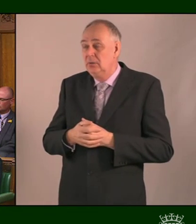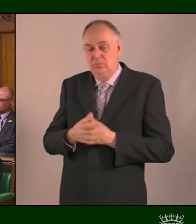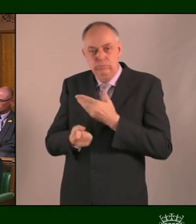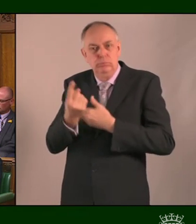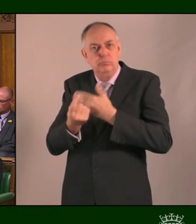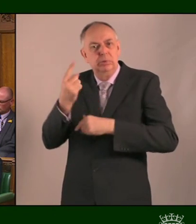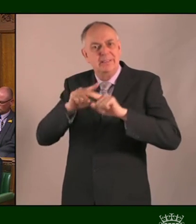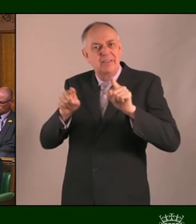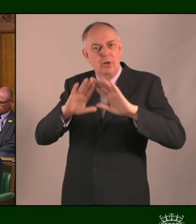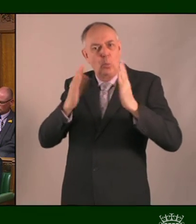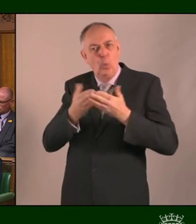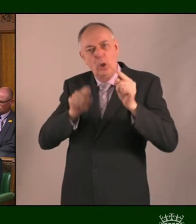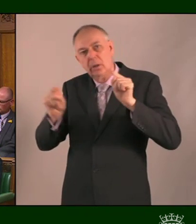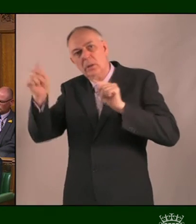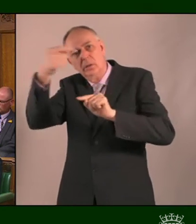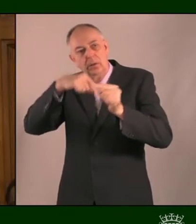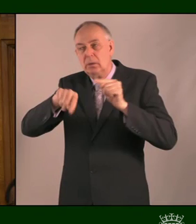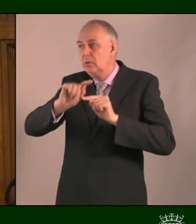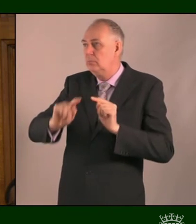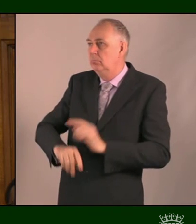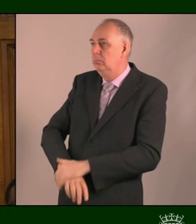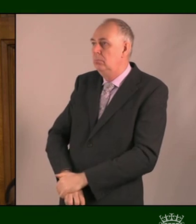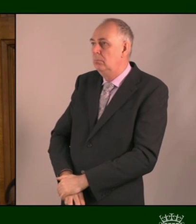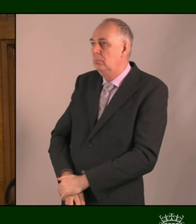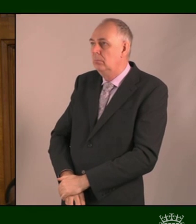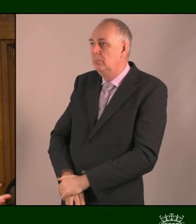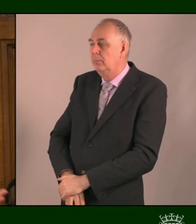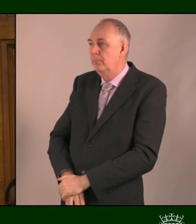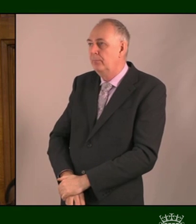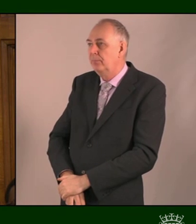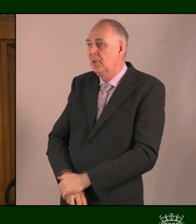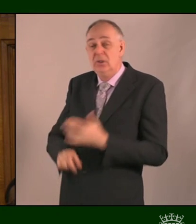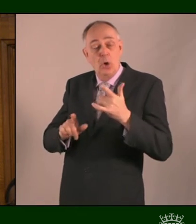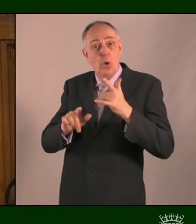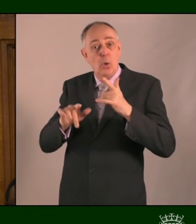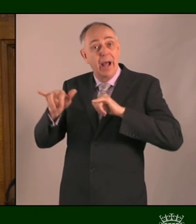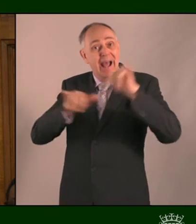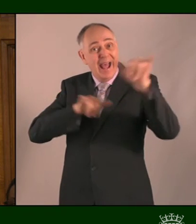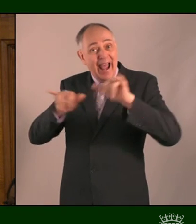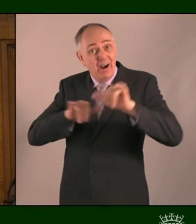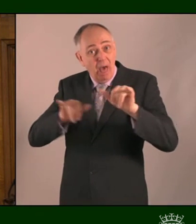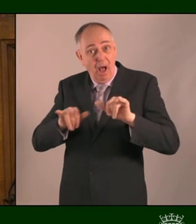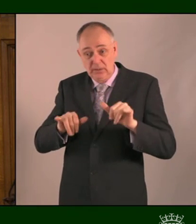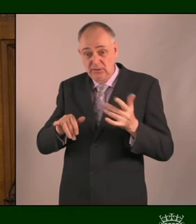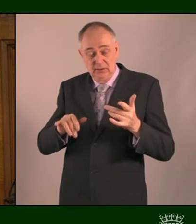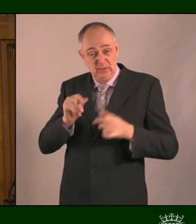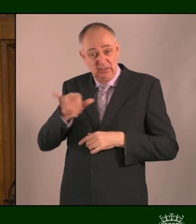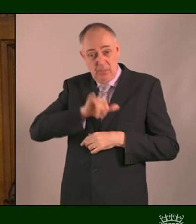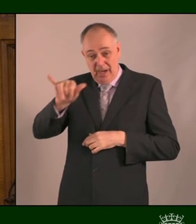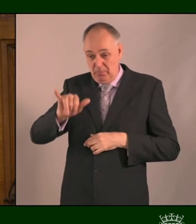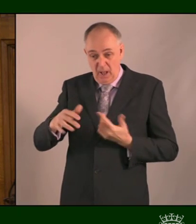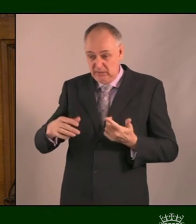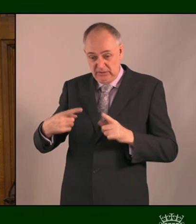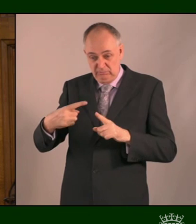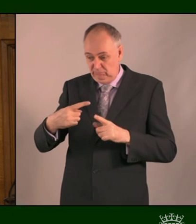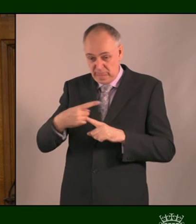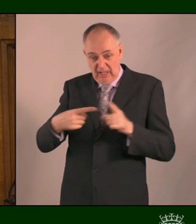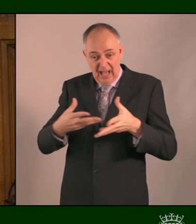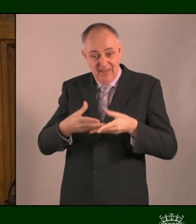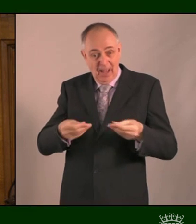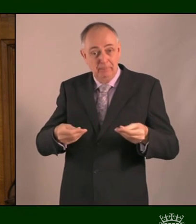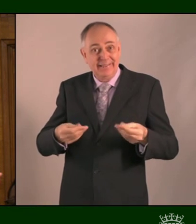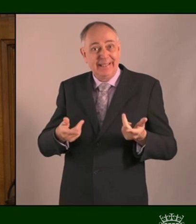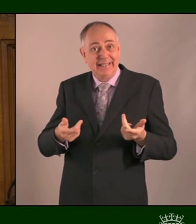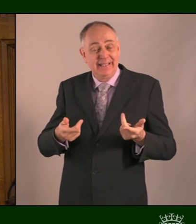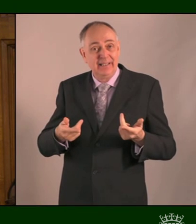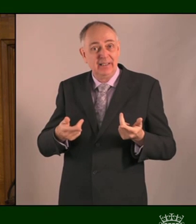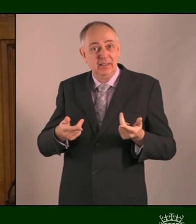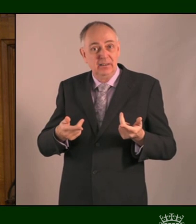Is he aware that, due to slot allocation rules, there are perverse incentives for airlines to fly half-empty planes around the globe so as not to lose lucrative slots?